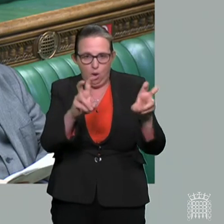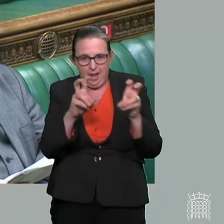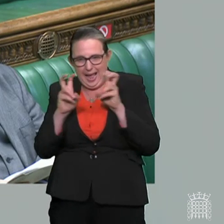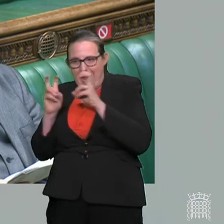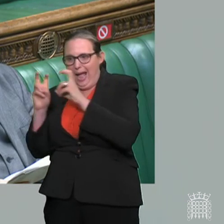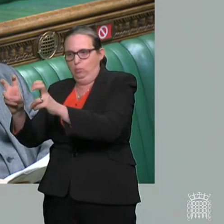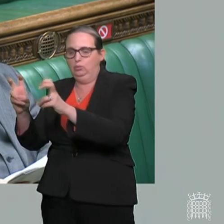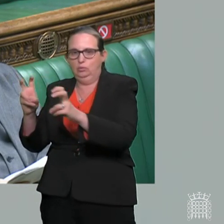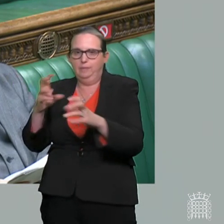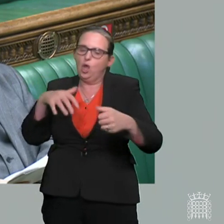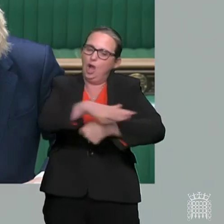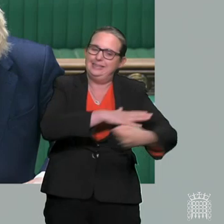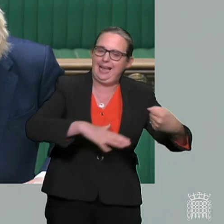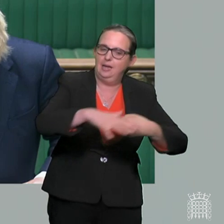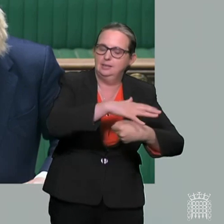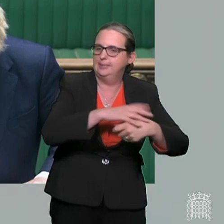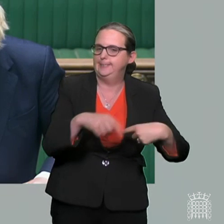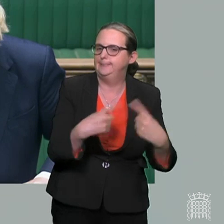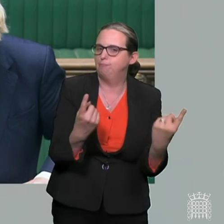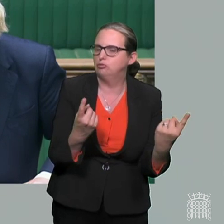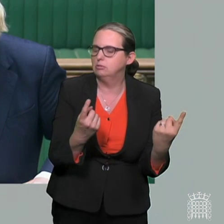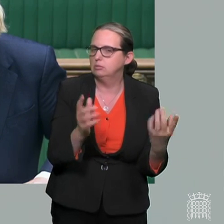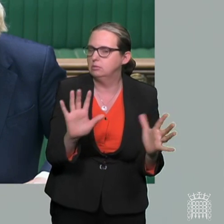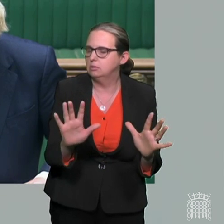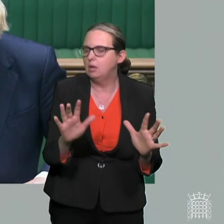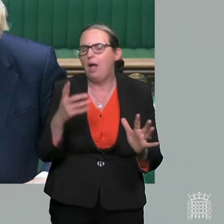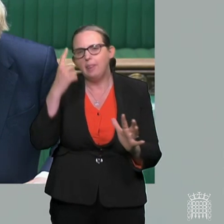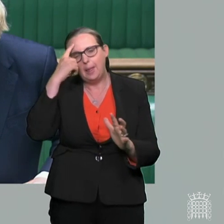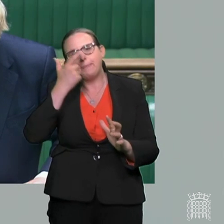I do think people understand that.